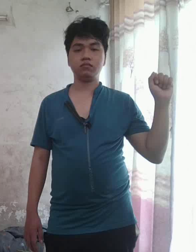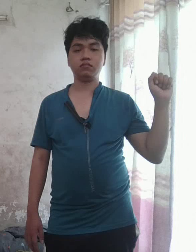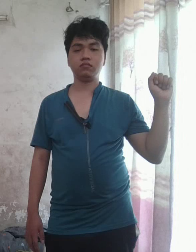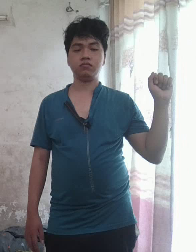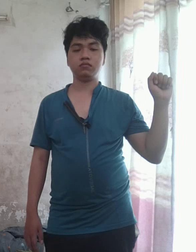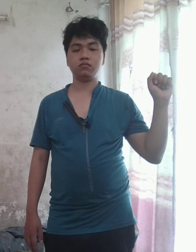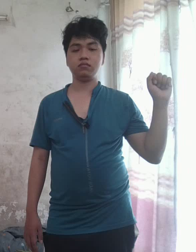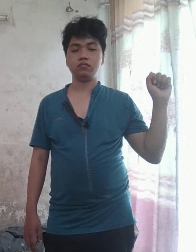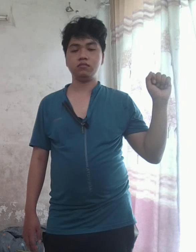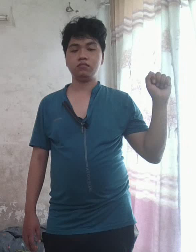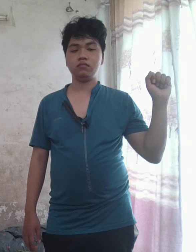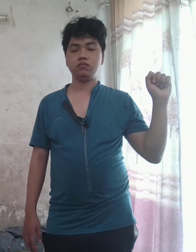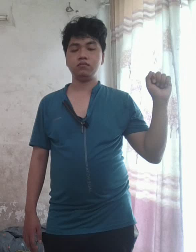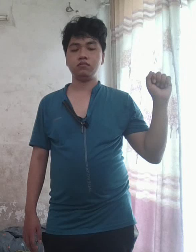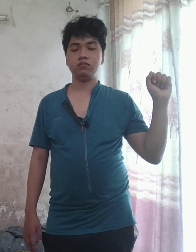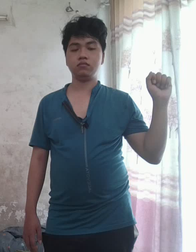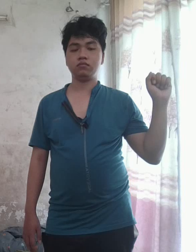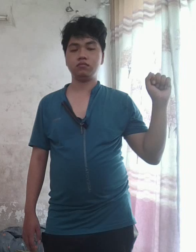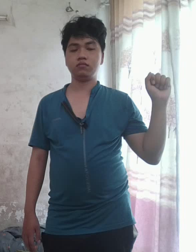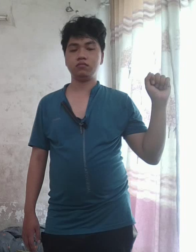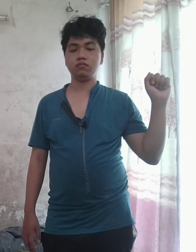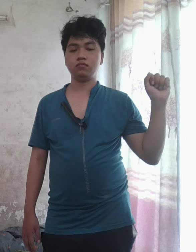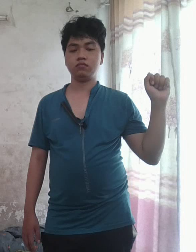a